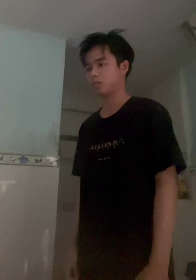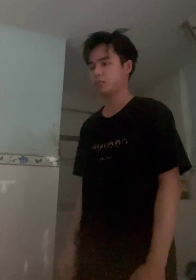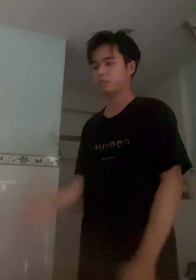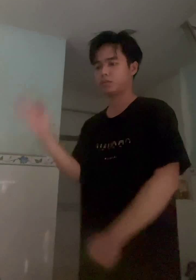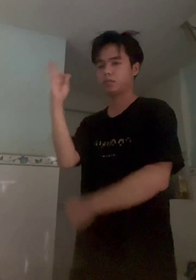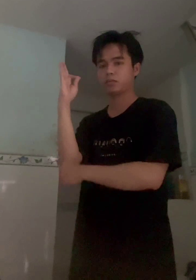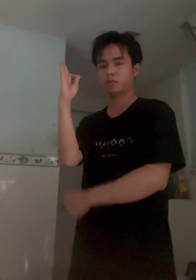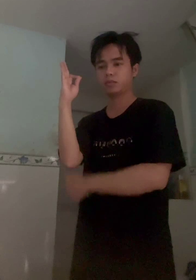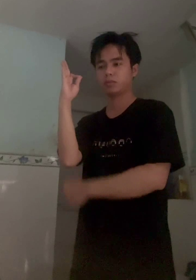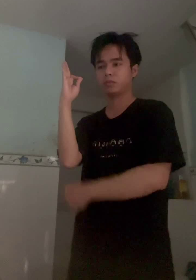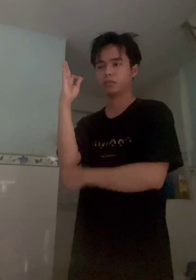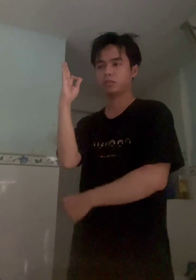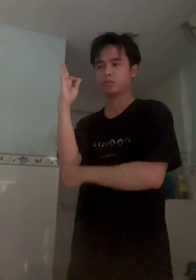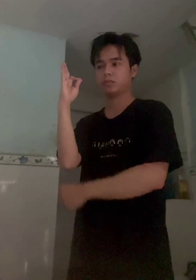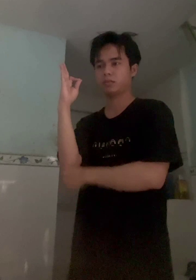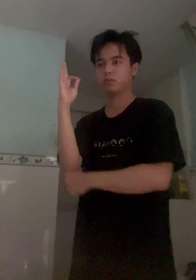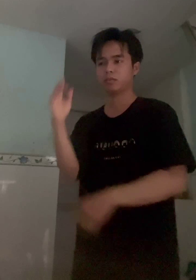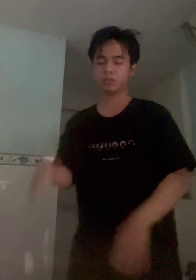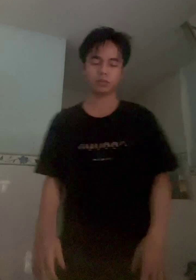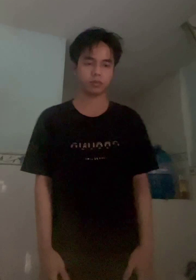buoi trua